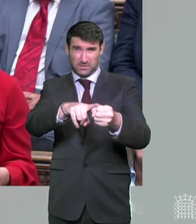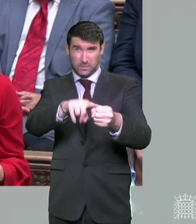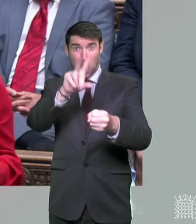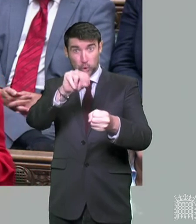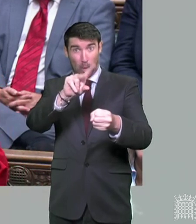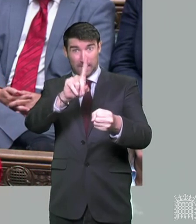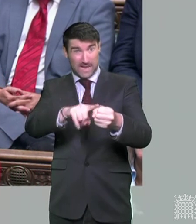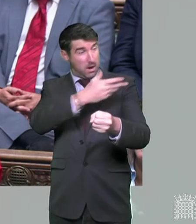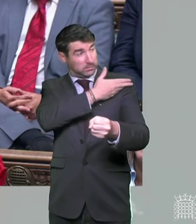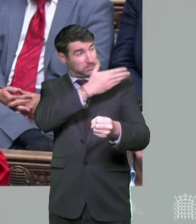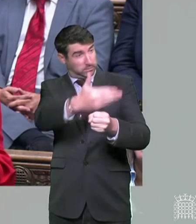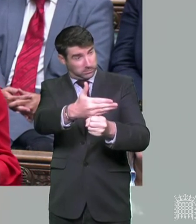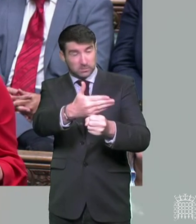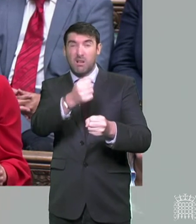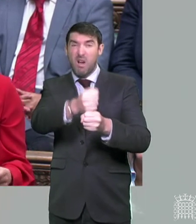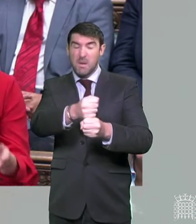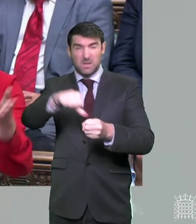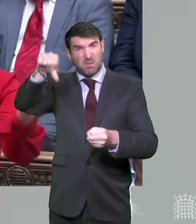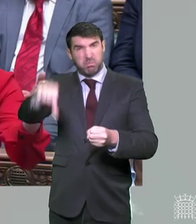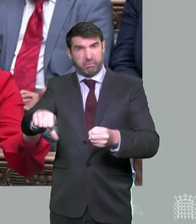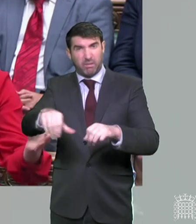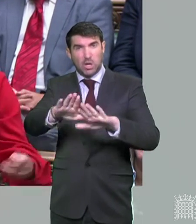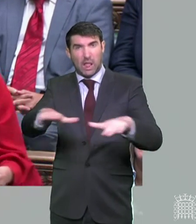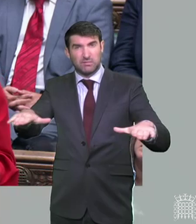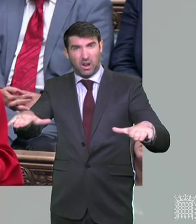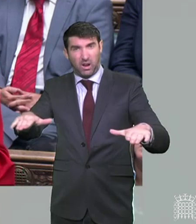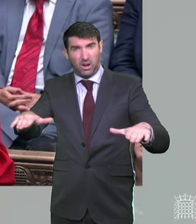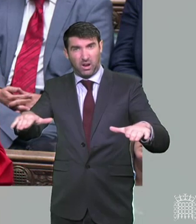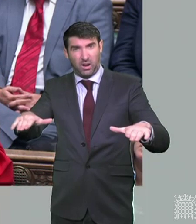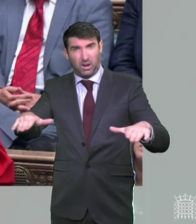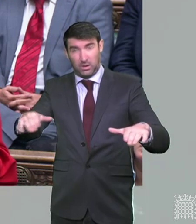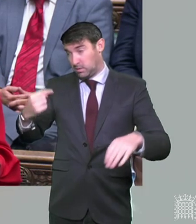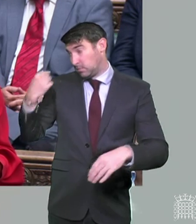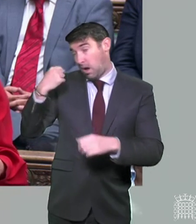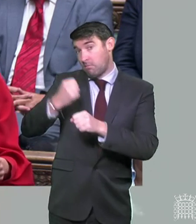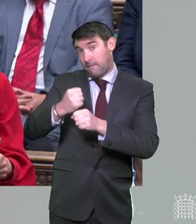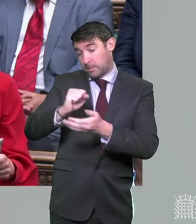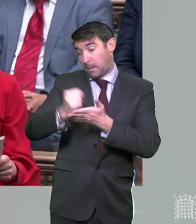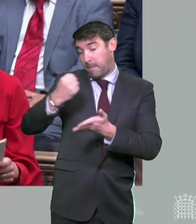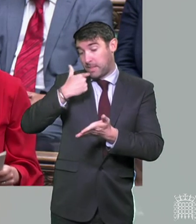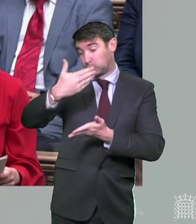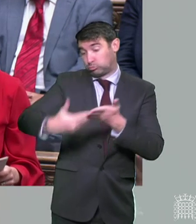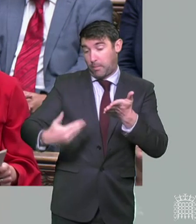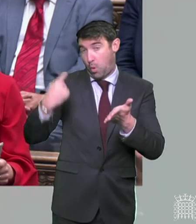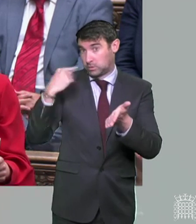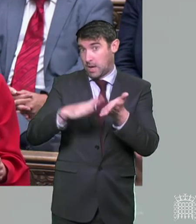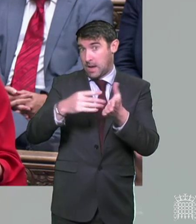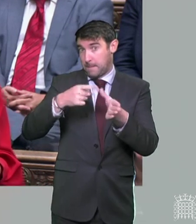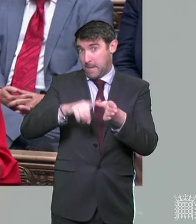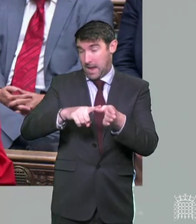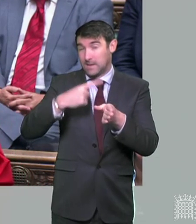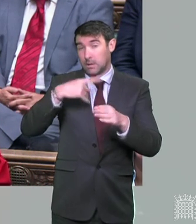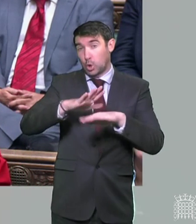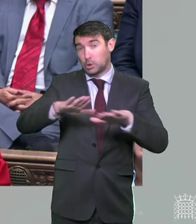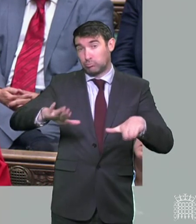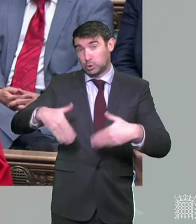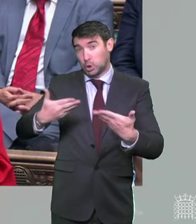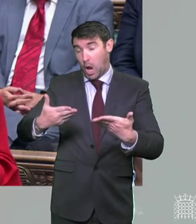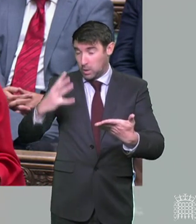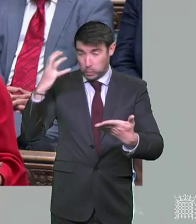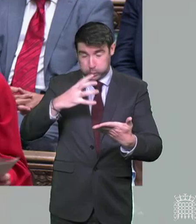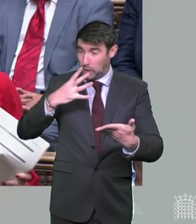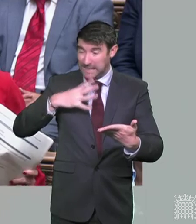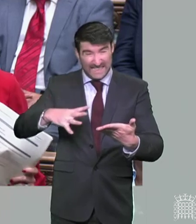The independent review of children’s social care, published by the Government in May, describes the system as being in need of a total reset.